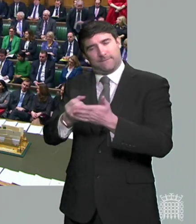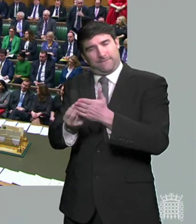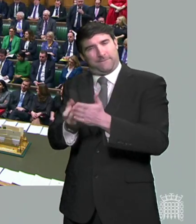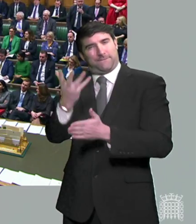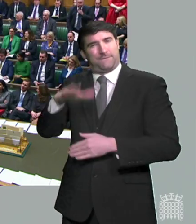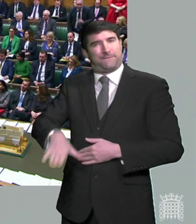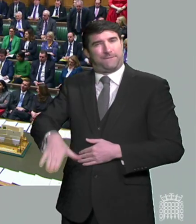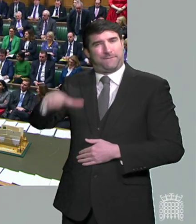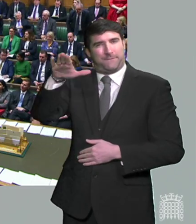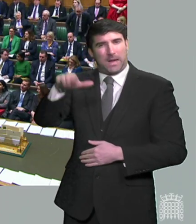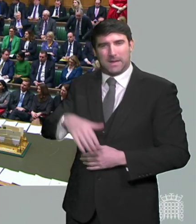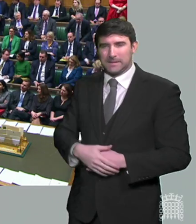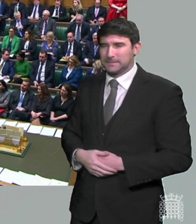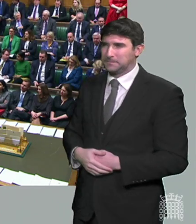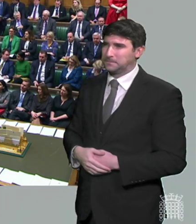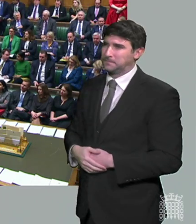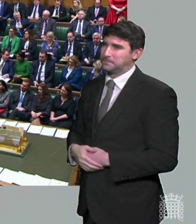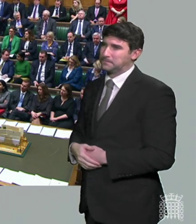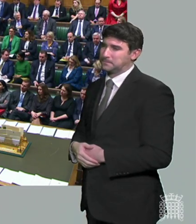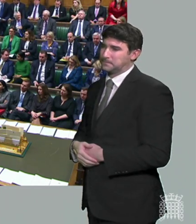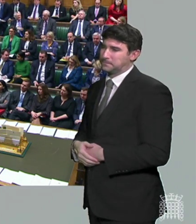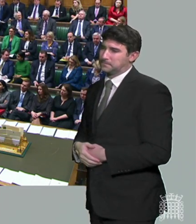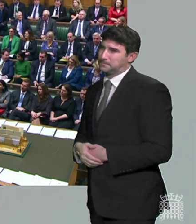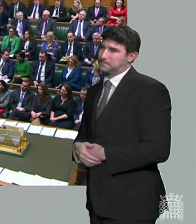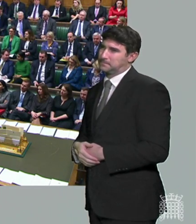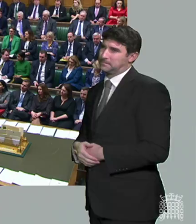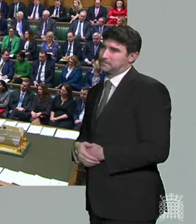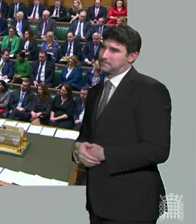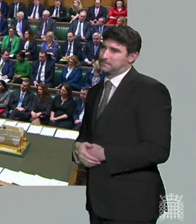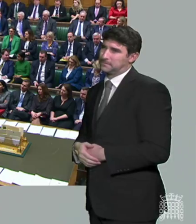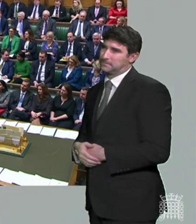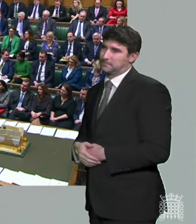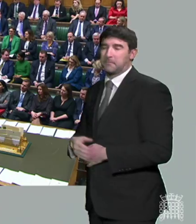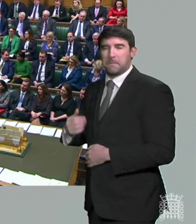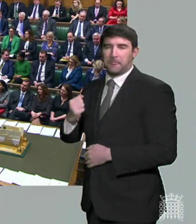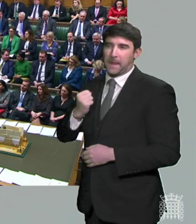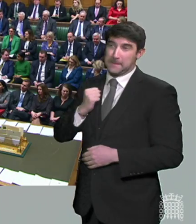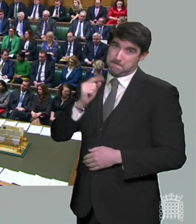I know that this is a topic my honourable Friend knows very well from his background.